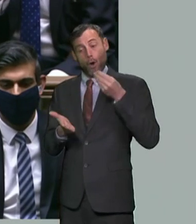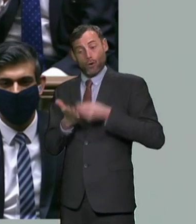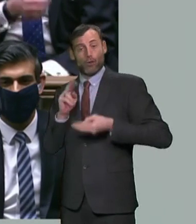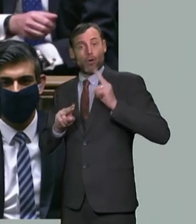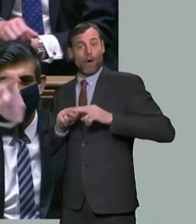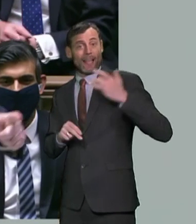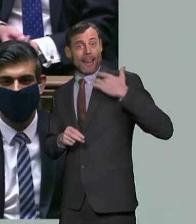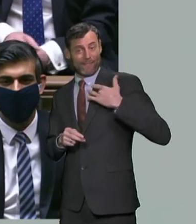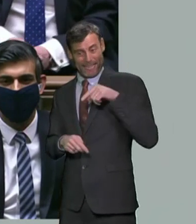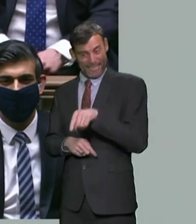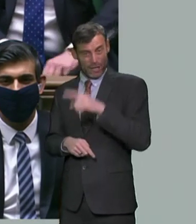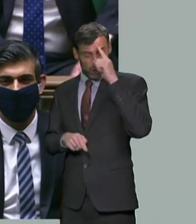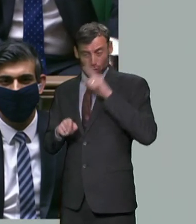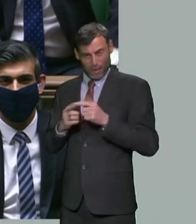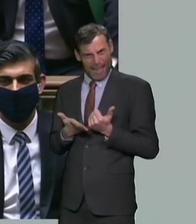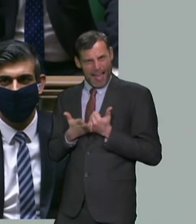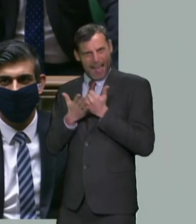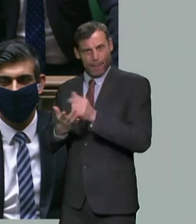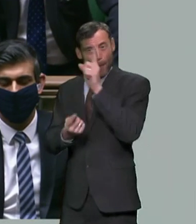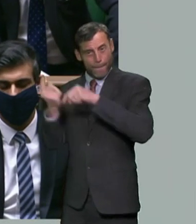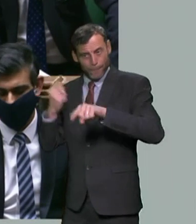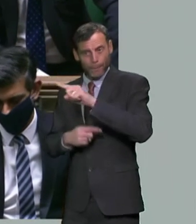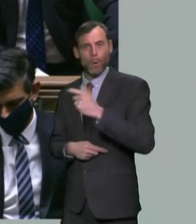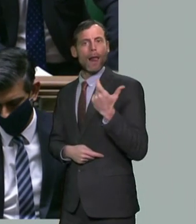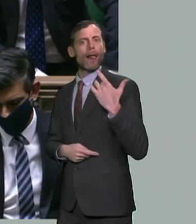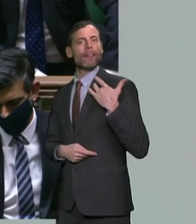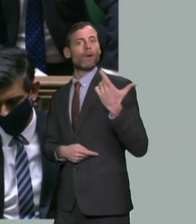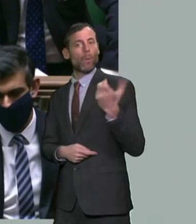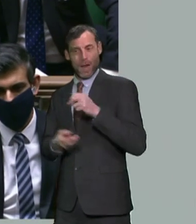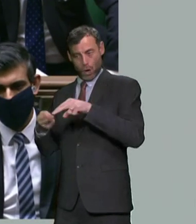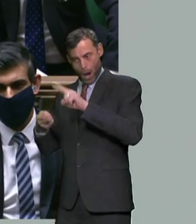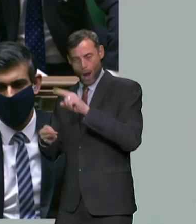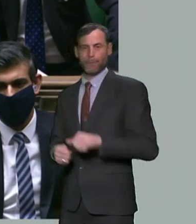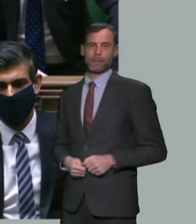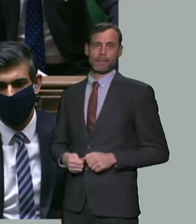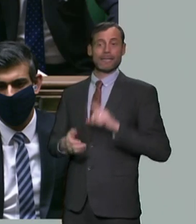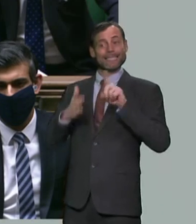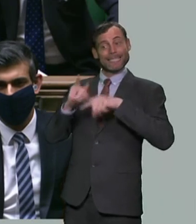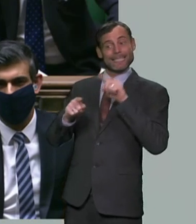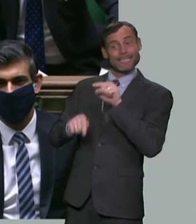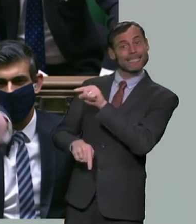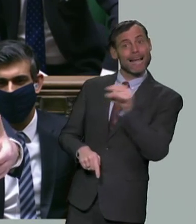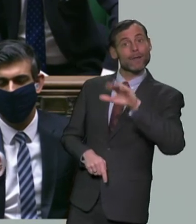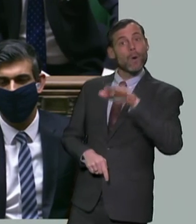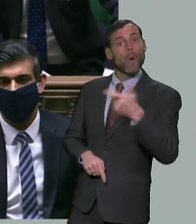We have been cutting taxes for people on low pay.